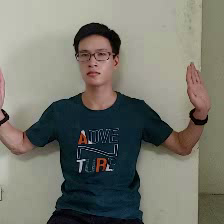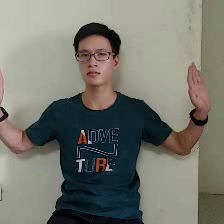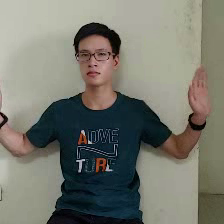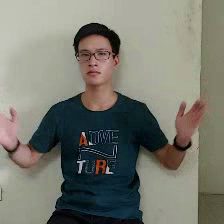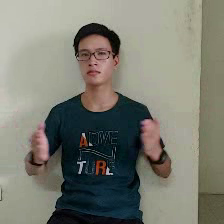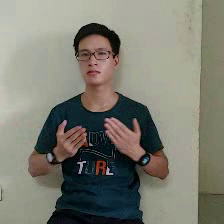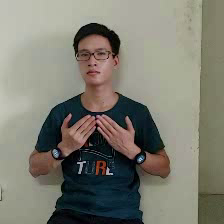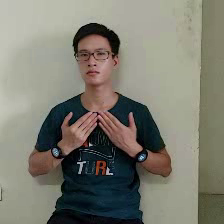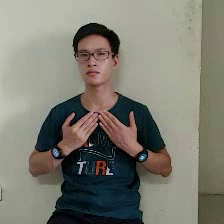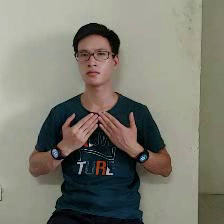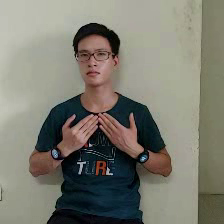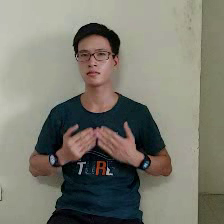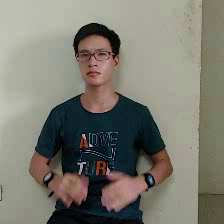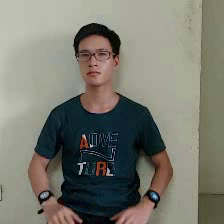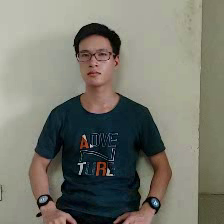Bế mạc